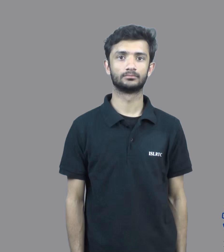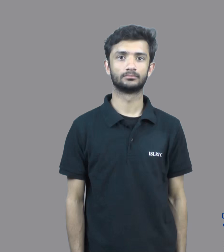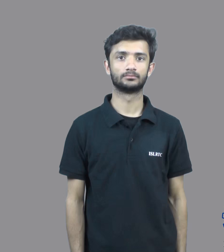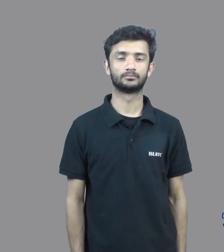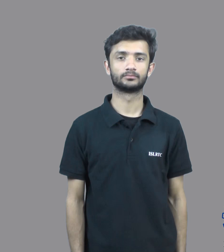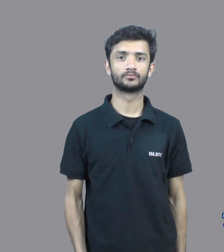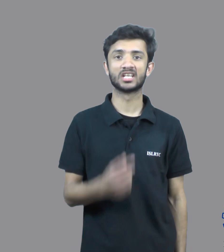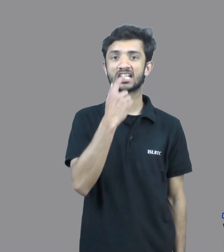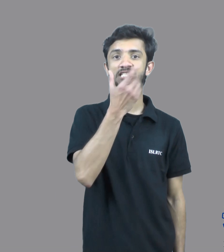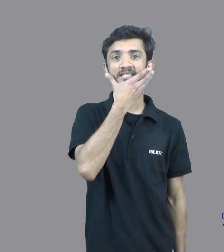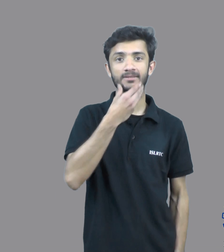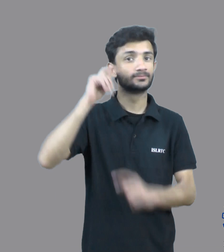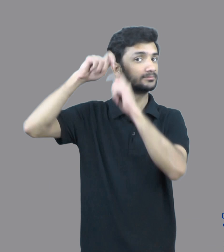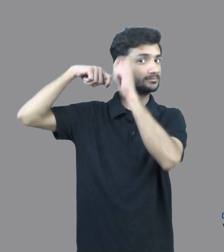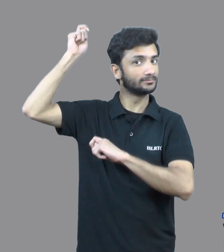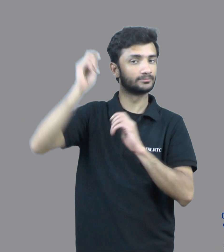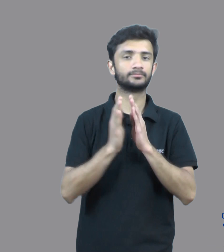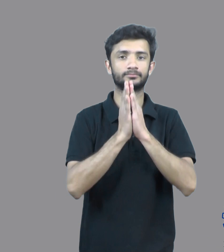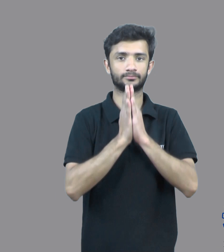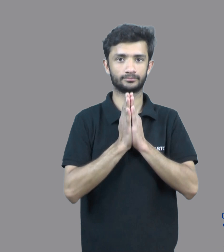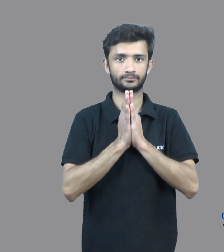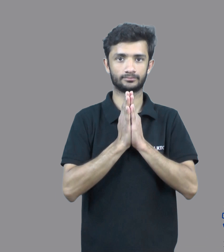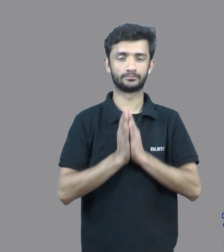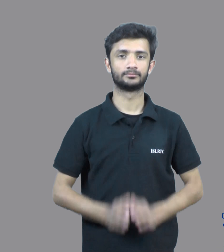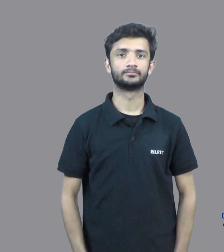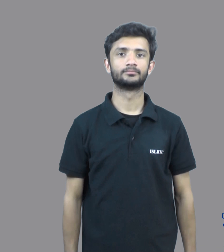Sai Baba